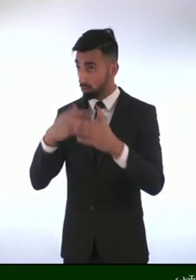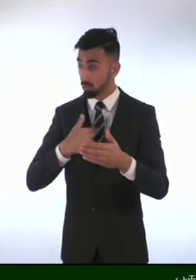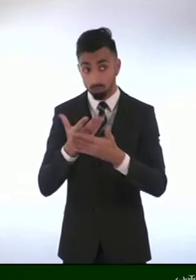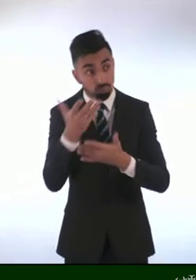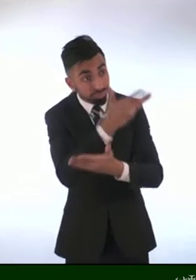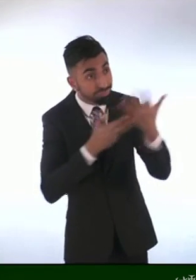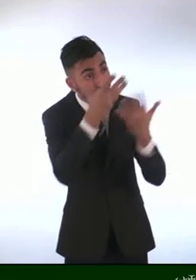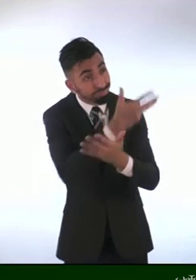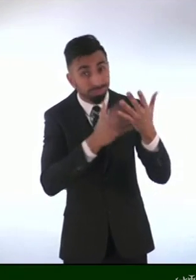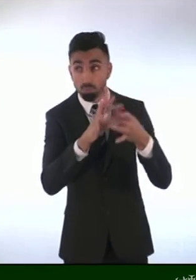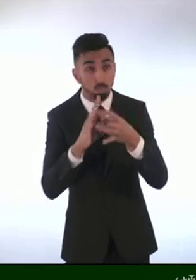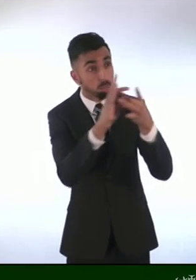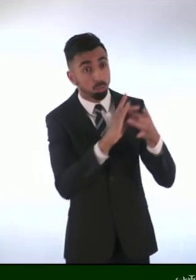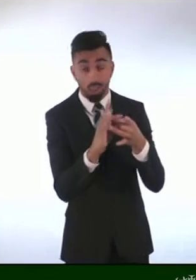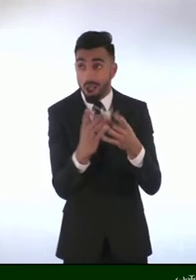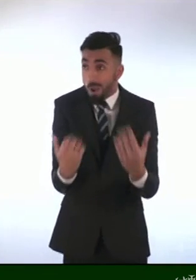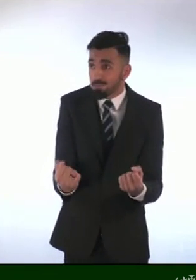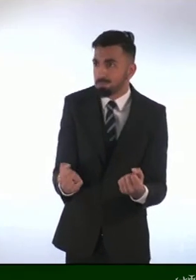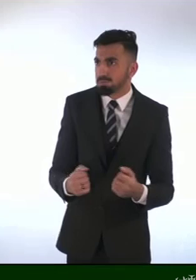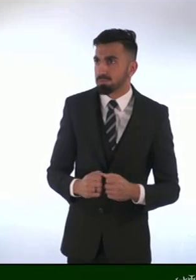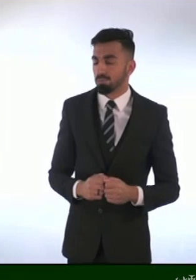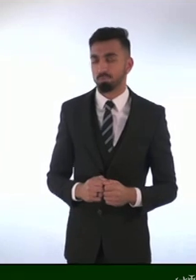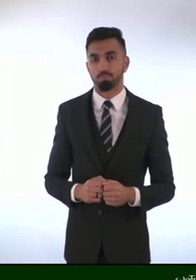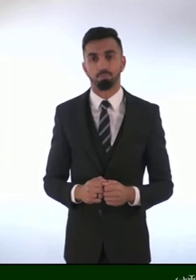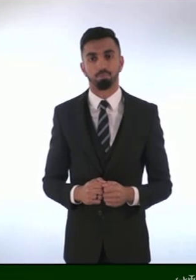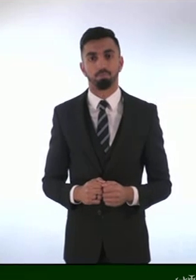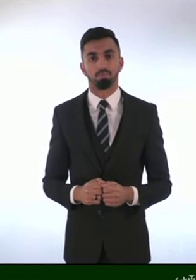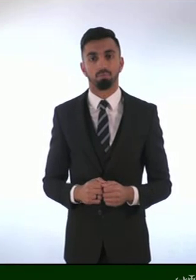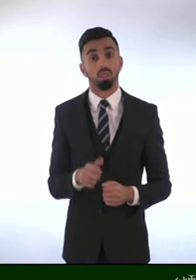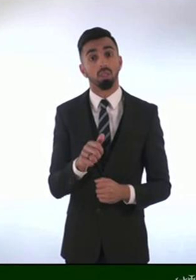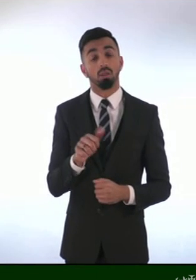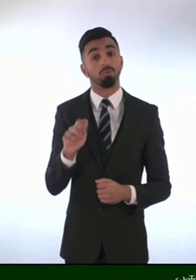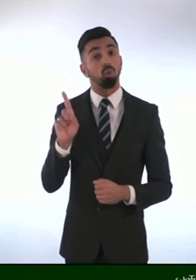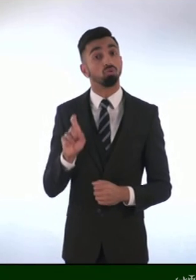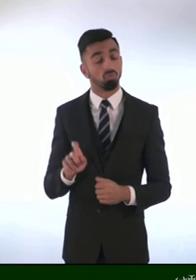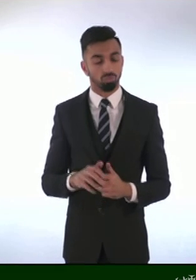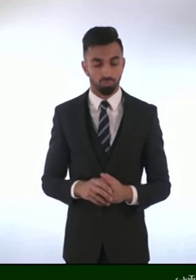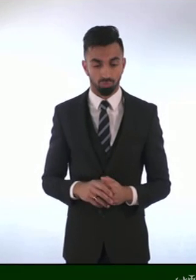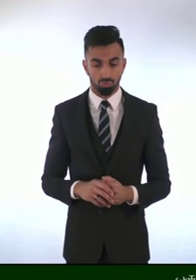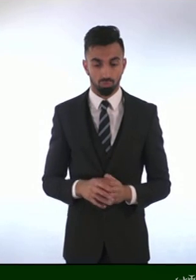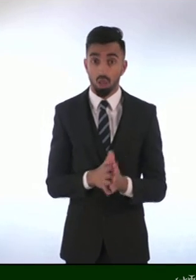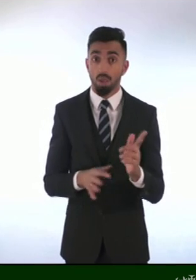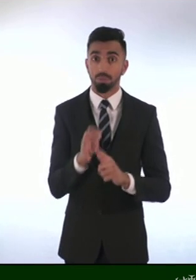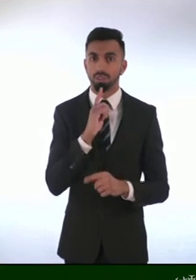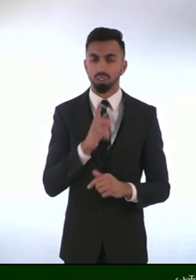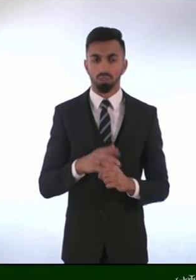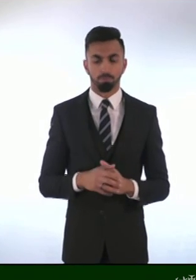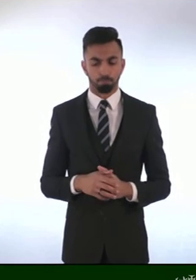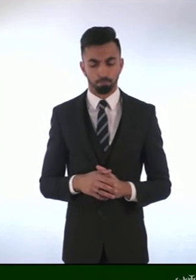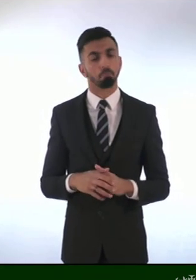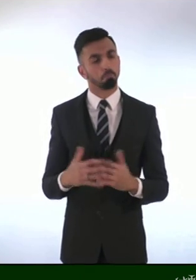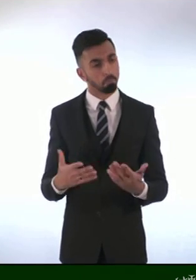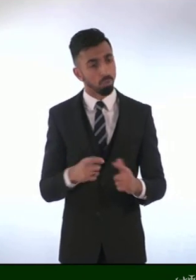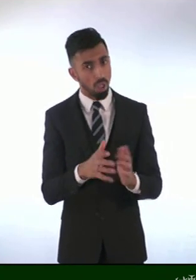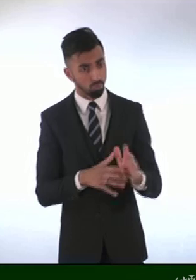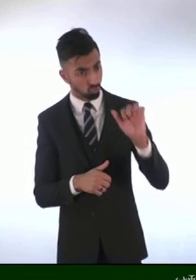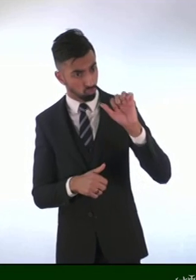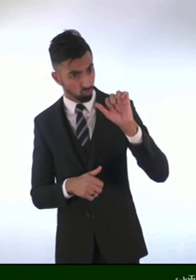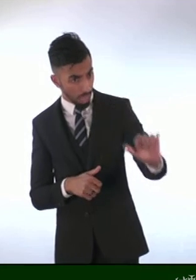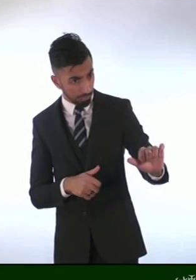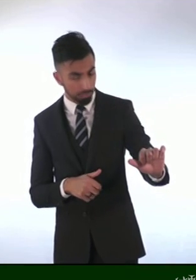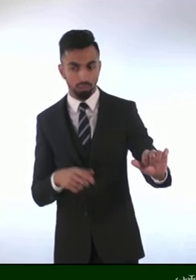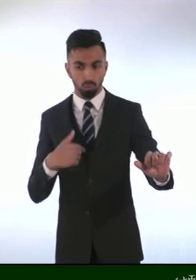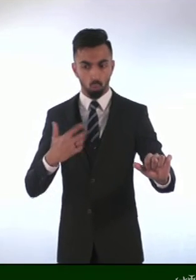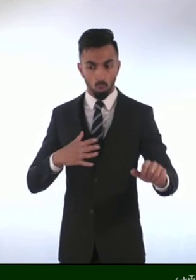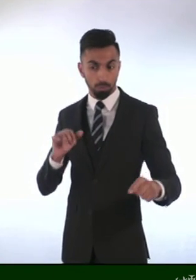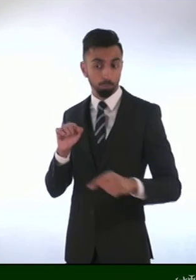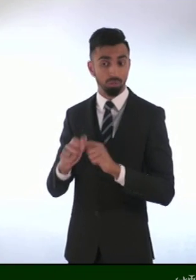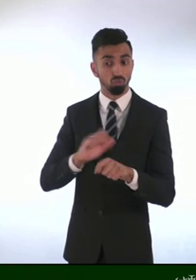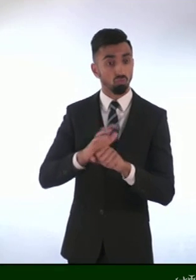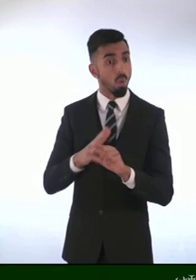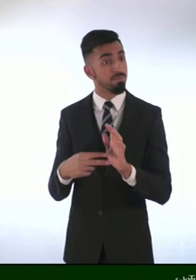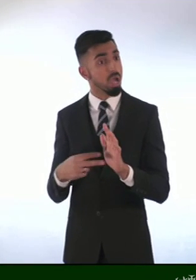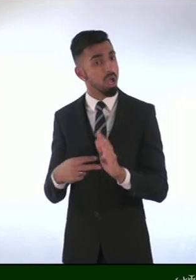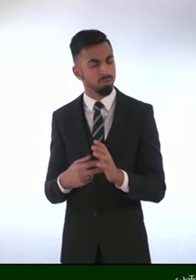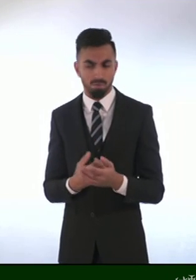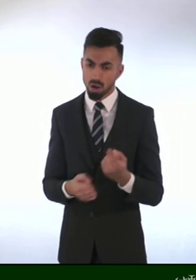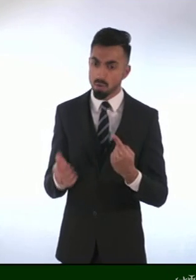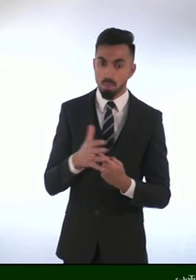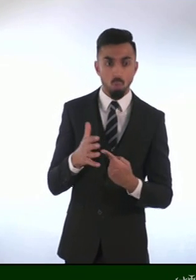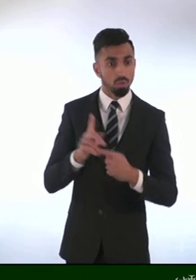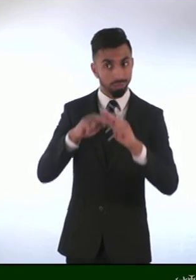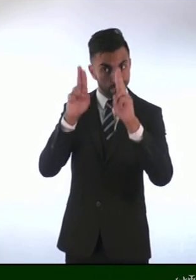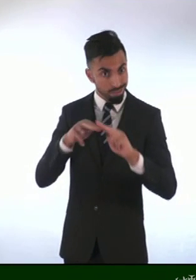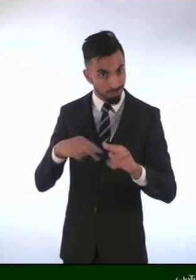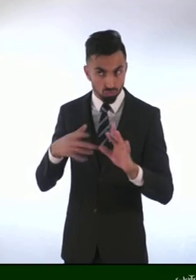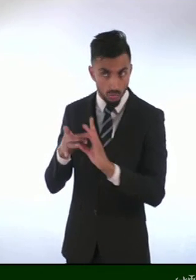As my right honourable Friend has said, combating this virus will require a huge national effort to support doctors and nurses in hospitals, and community carers looking after the most elderly in their homes.